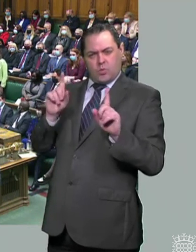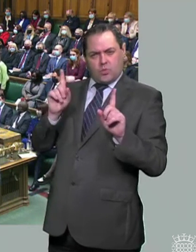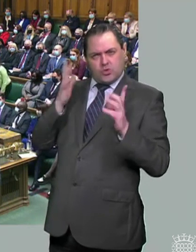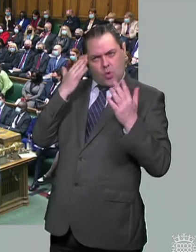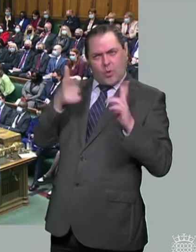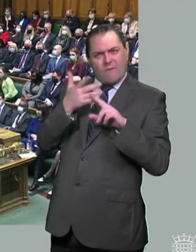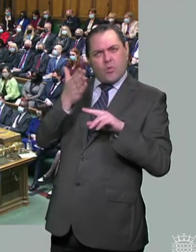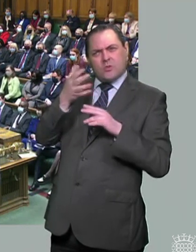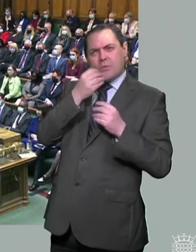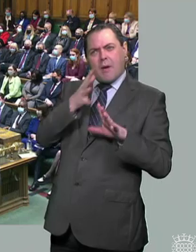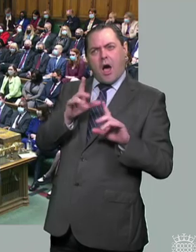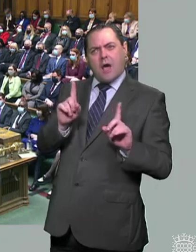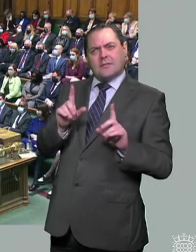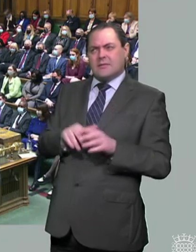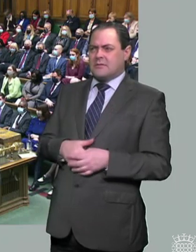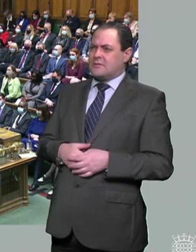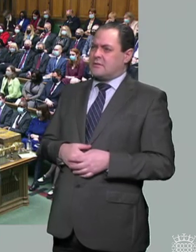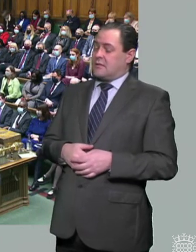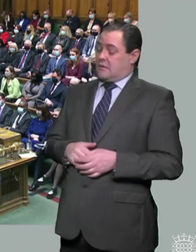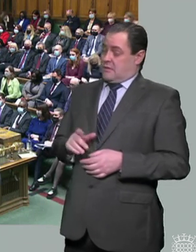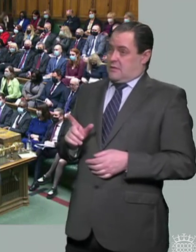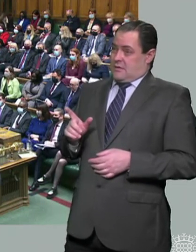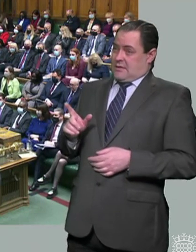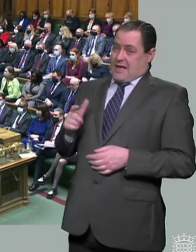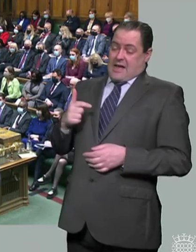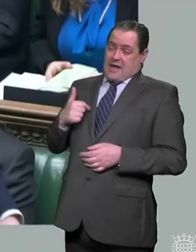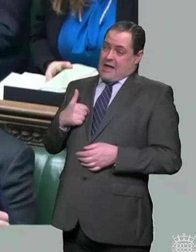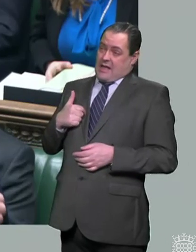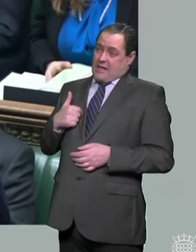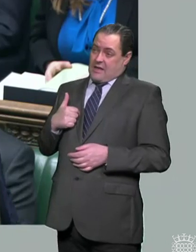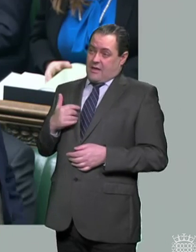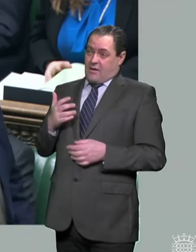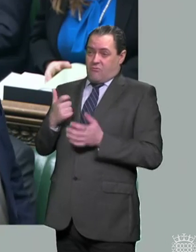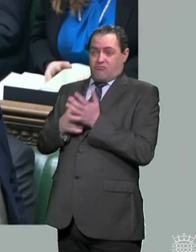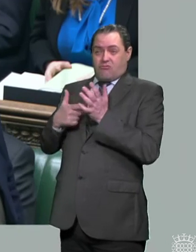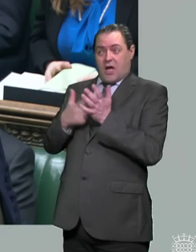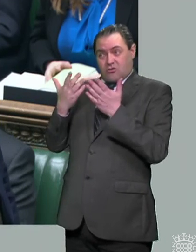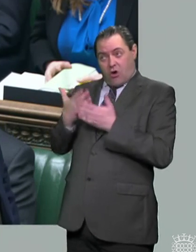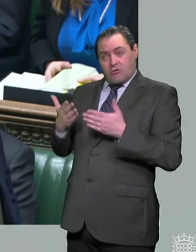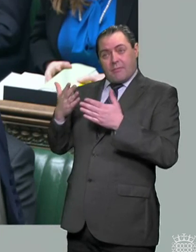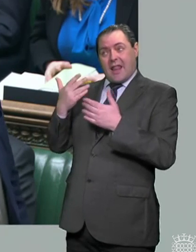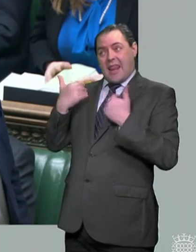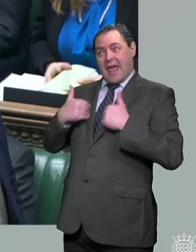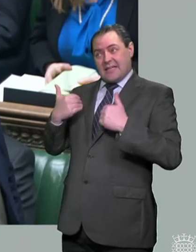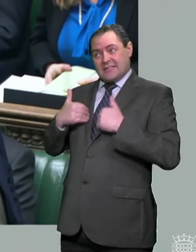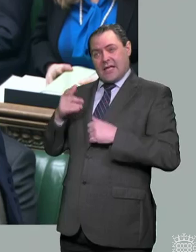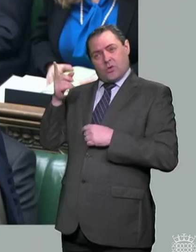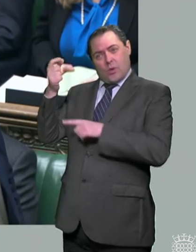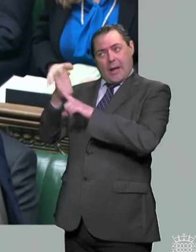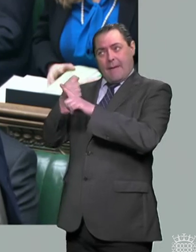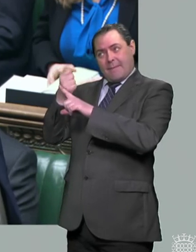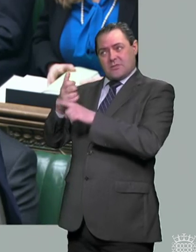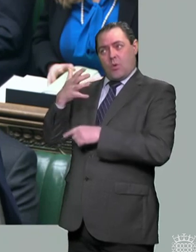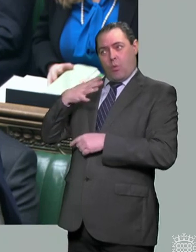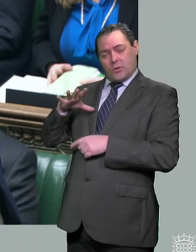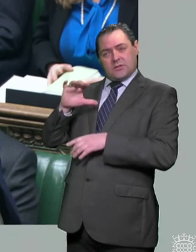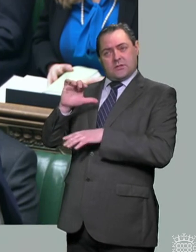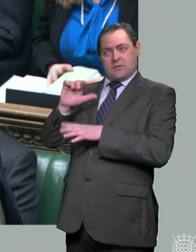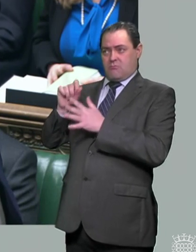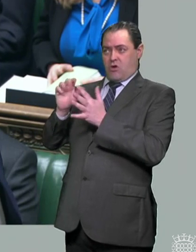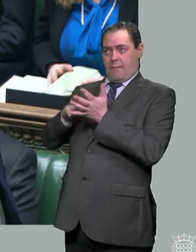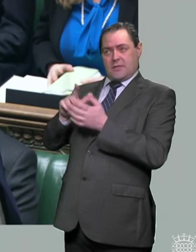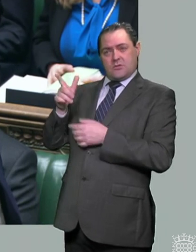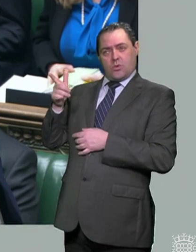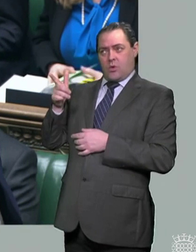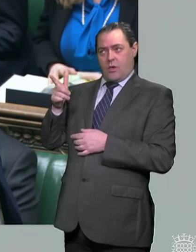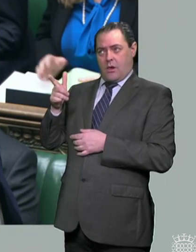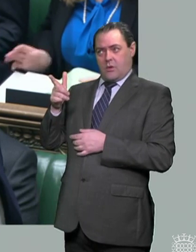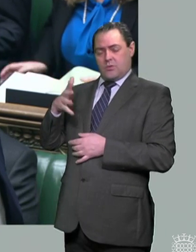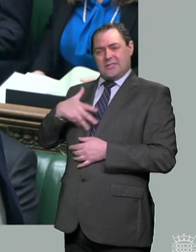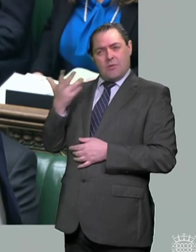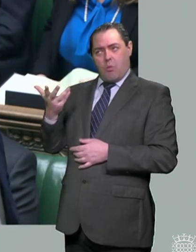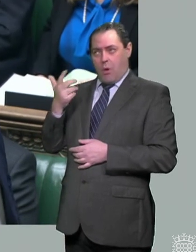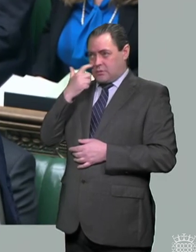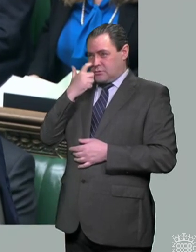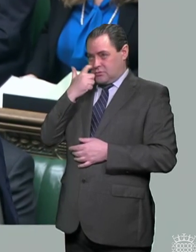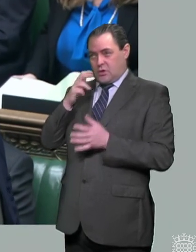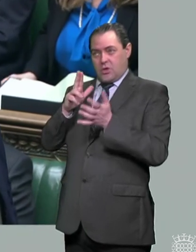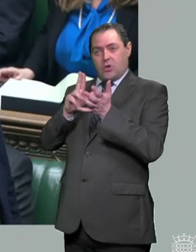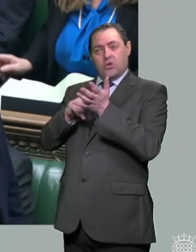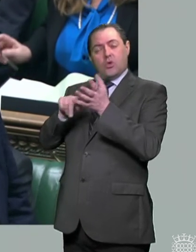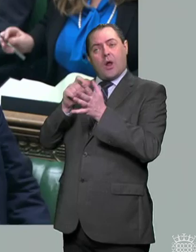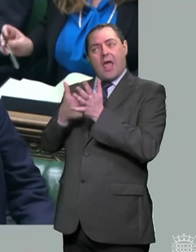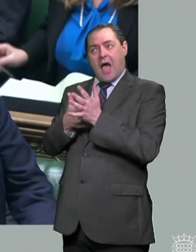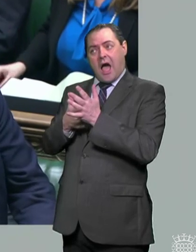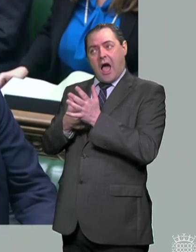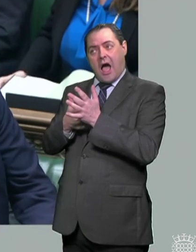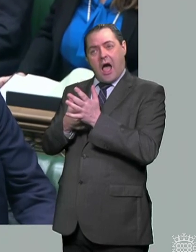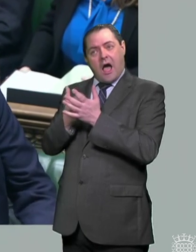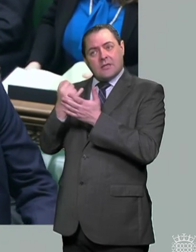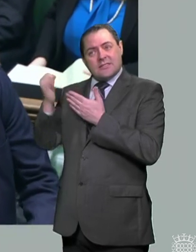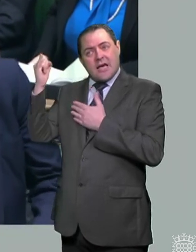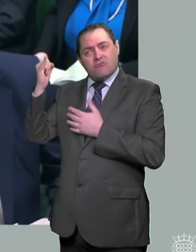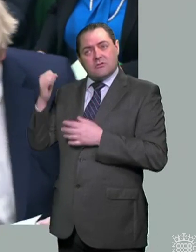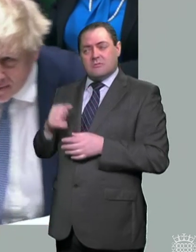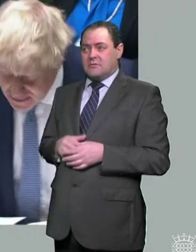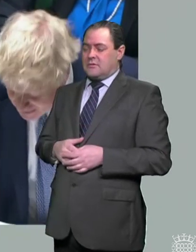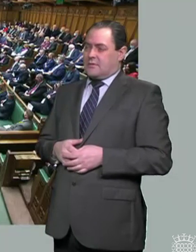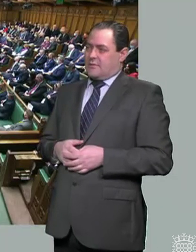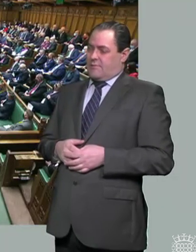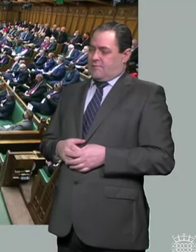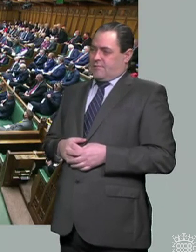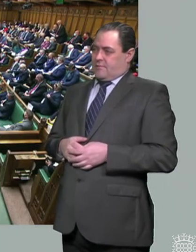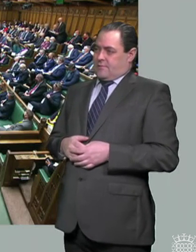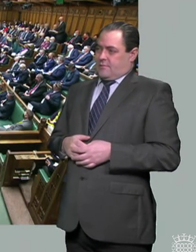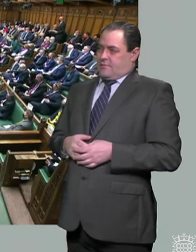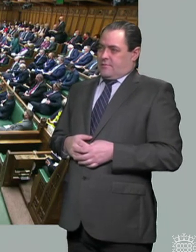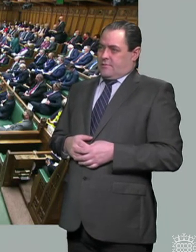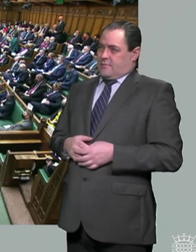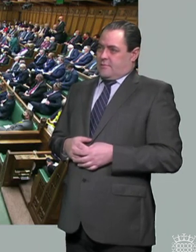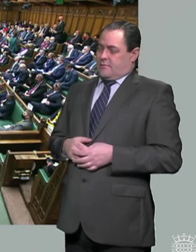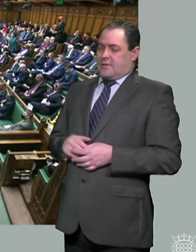I hesitate to remind the honourable Lady that she campaigned actively to install a Prime Minister who wanted to get rid of our nuclear deterrent altogether.